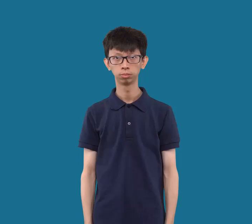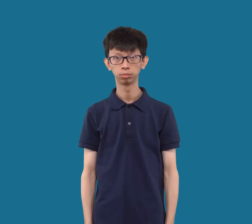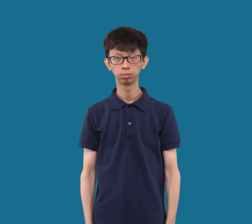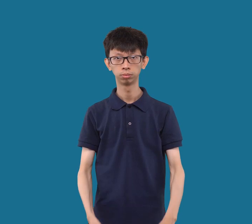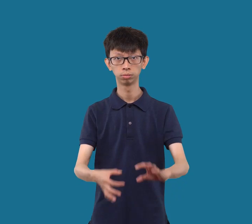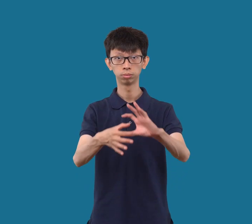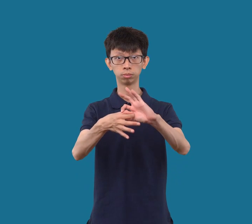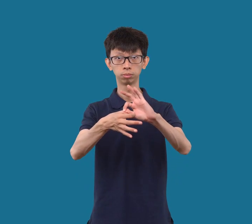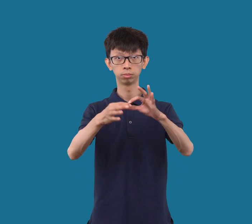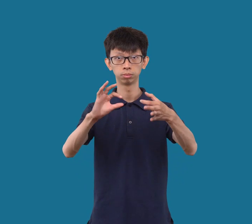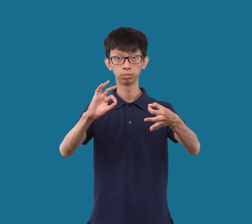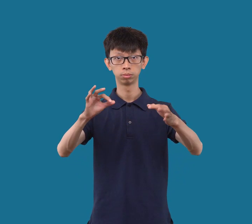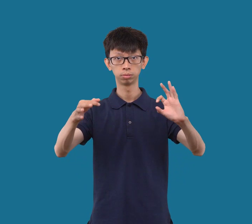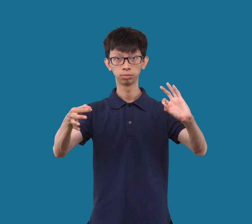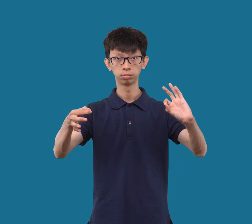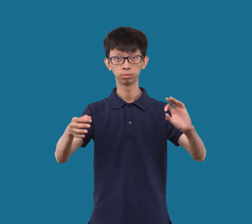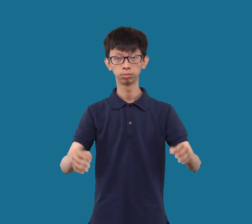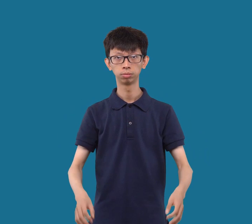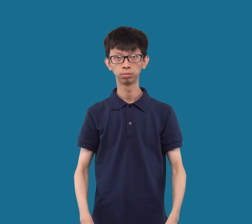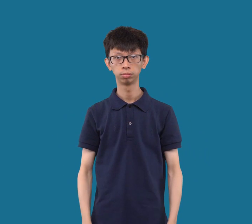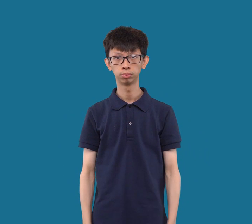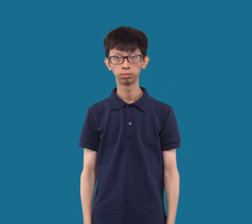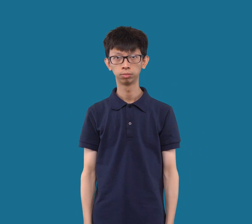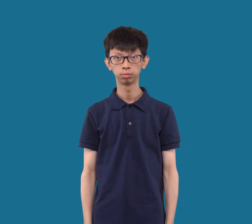dây xích